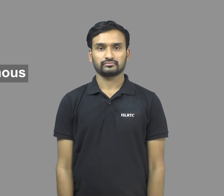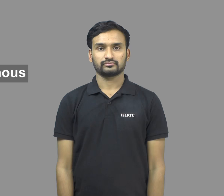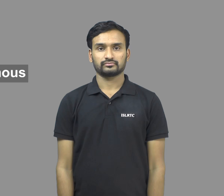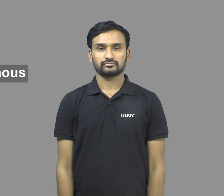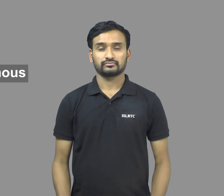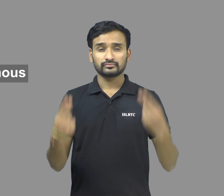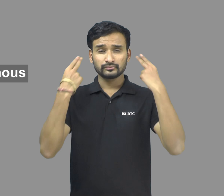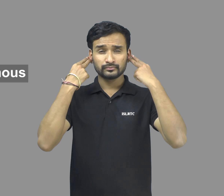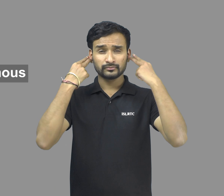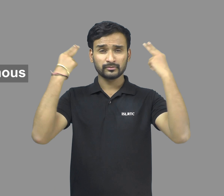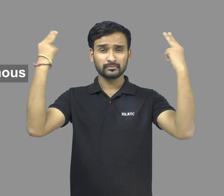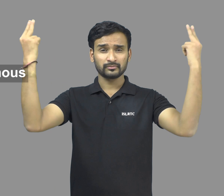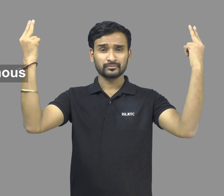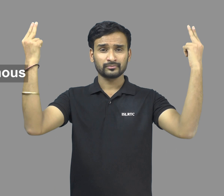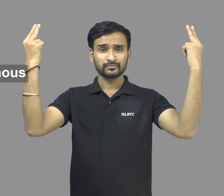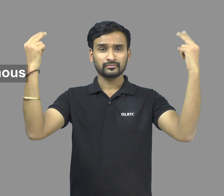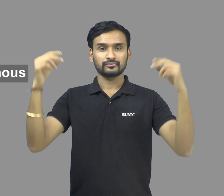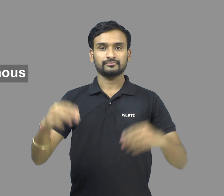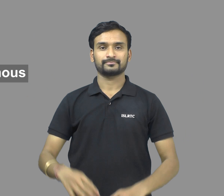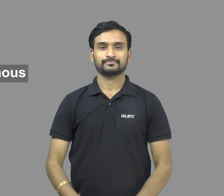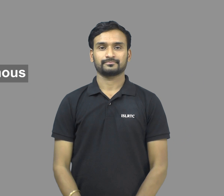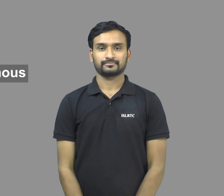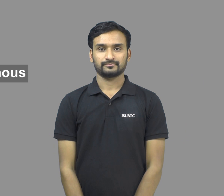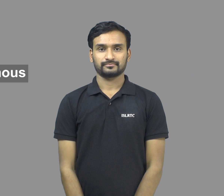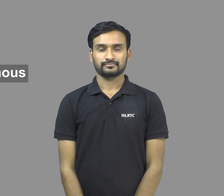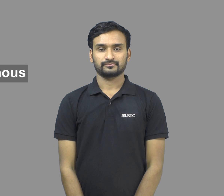Famous